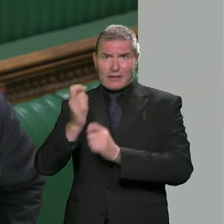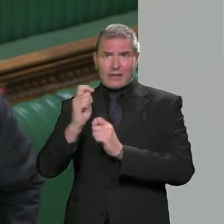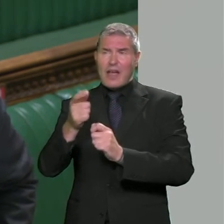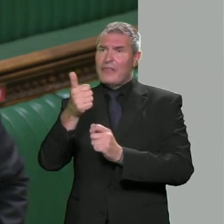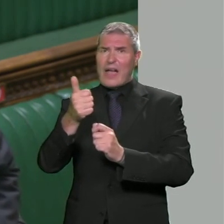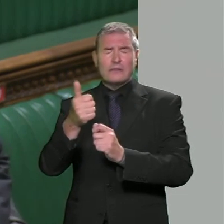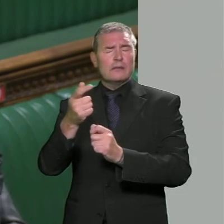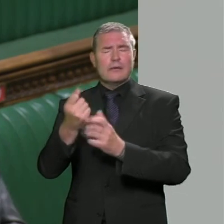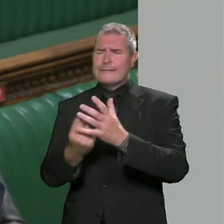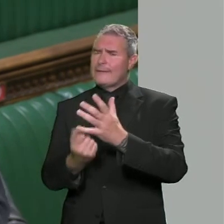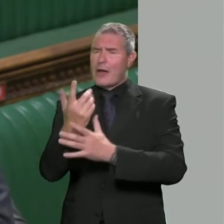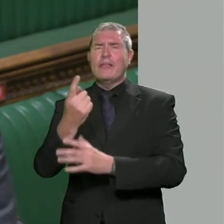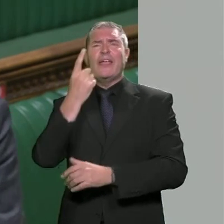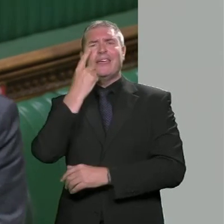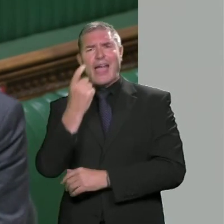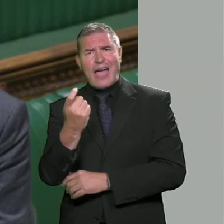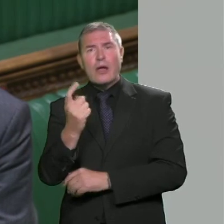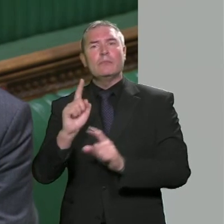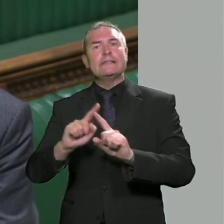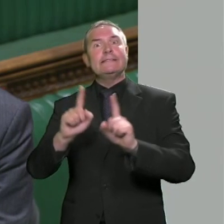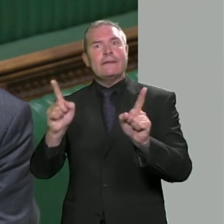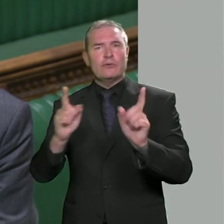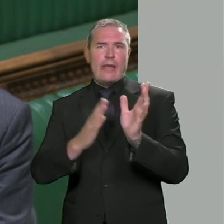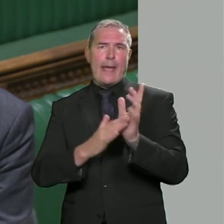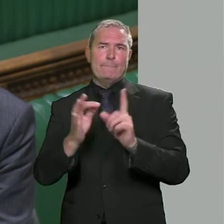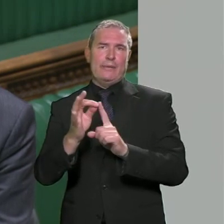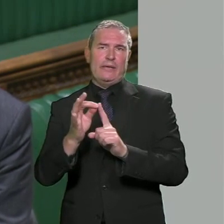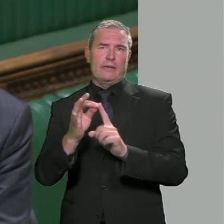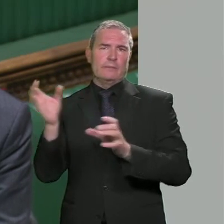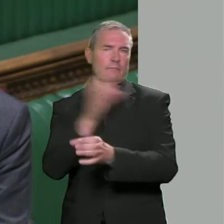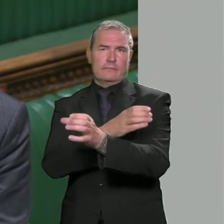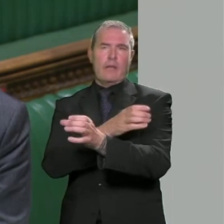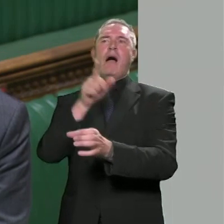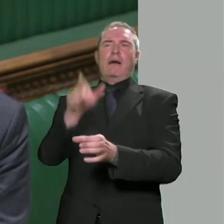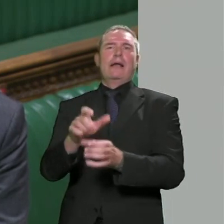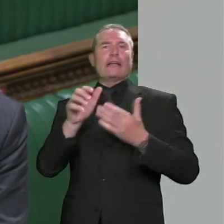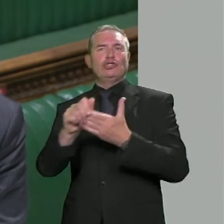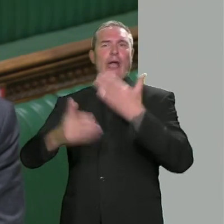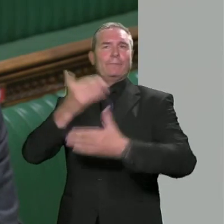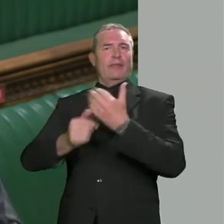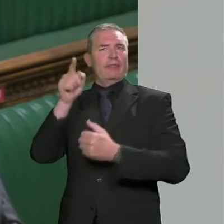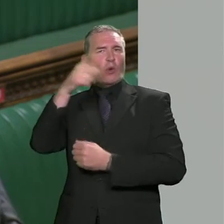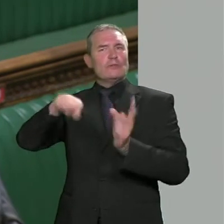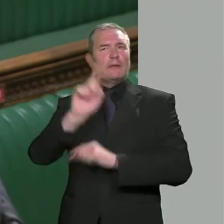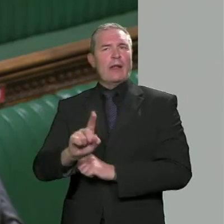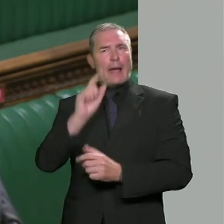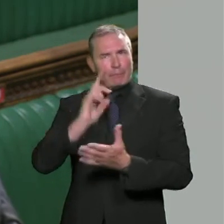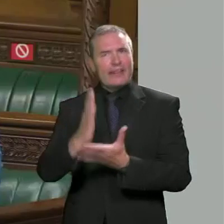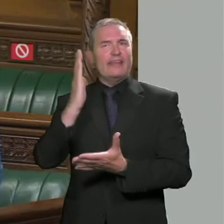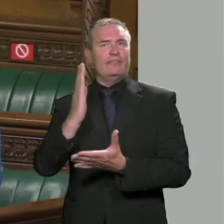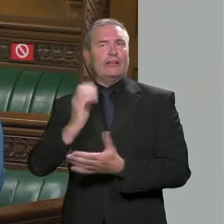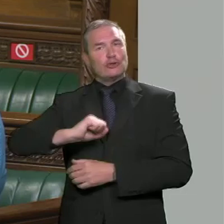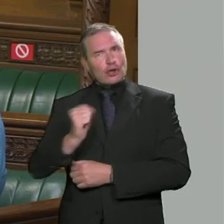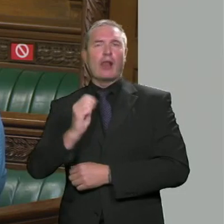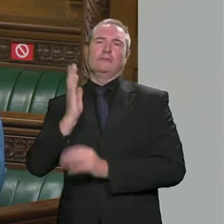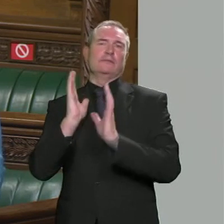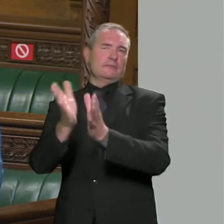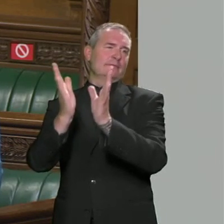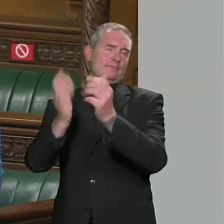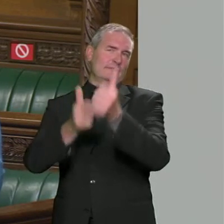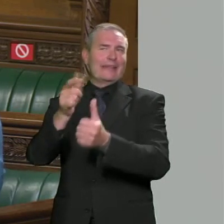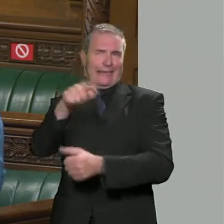What they need is a different type of MP who can champion and get behind them, and who actually believes in Scotland.